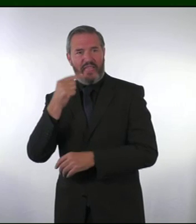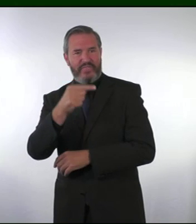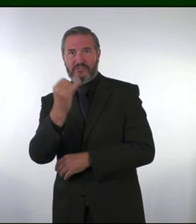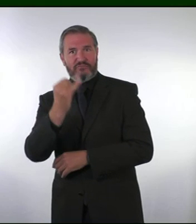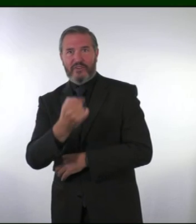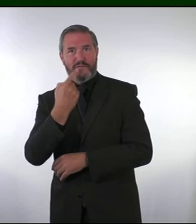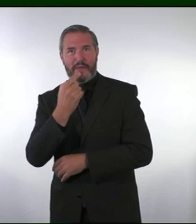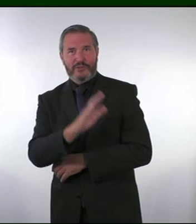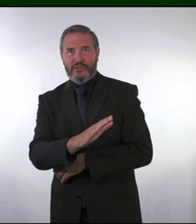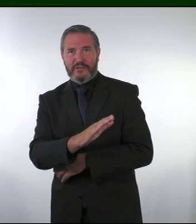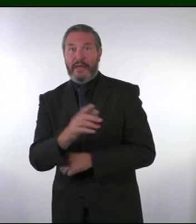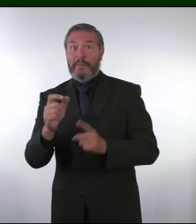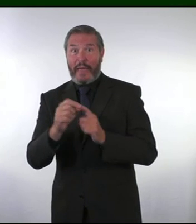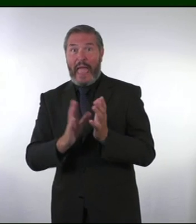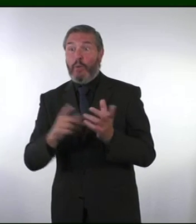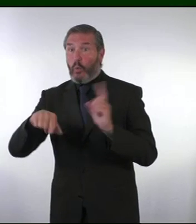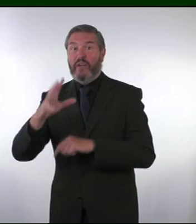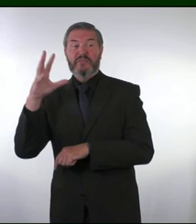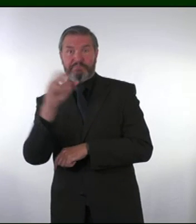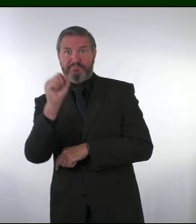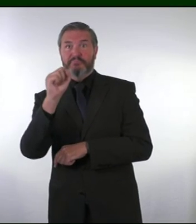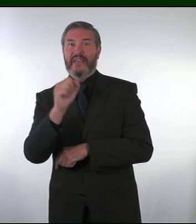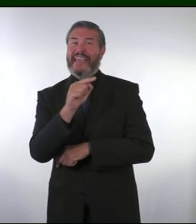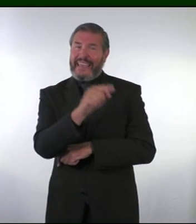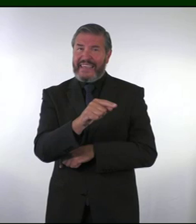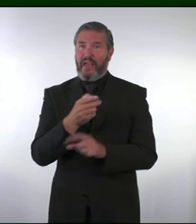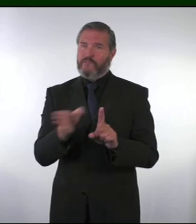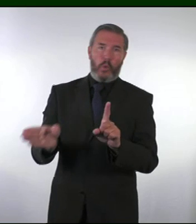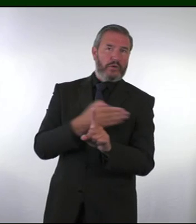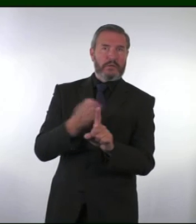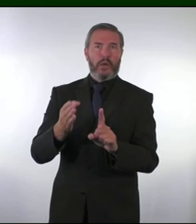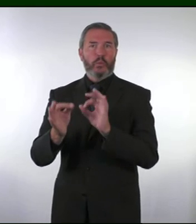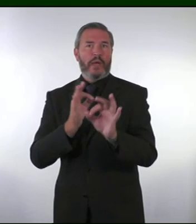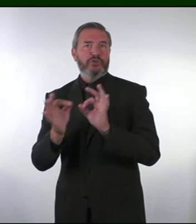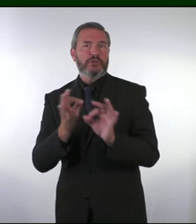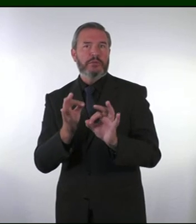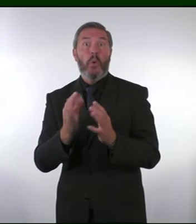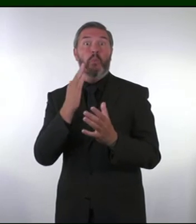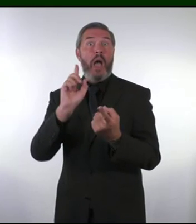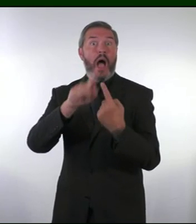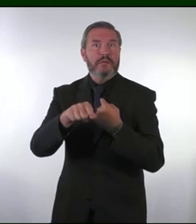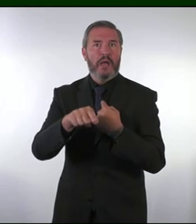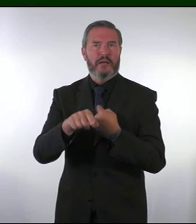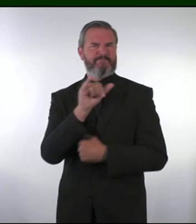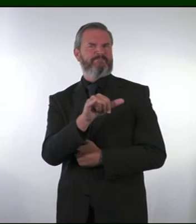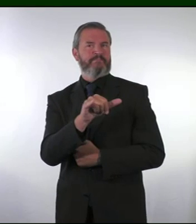He has been found out. He either dodges the question or he gives dodgy answers.